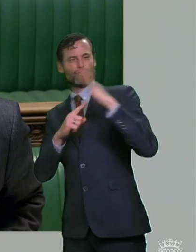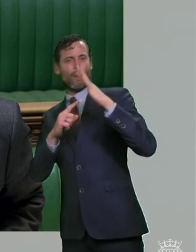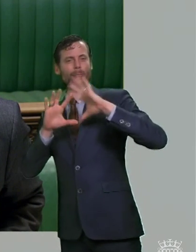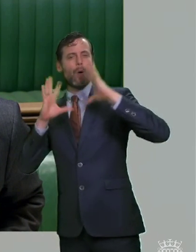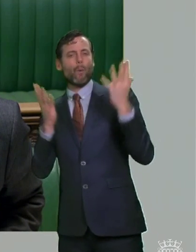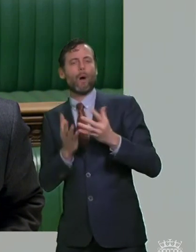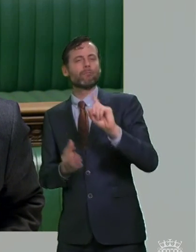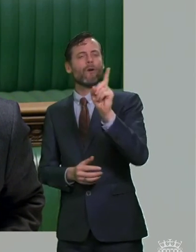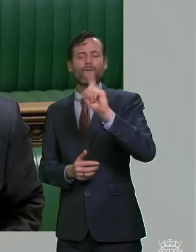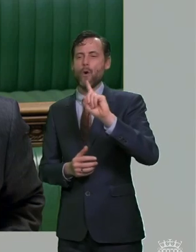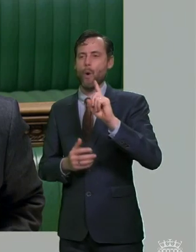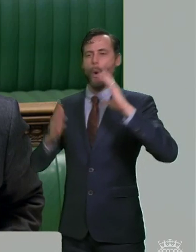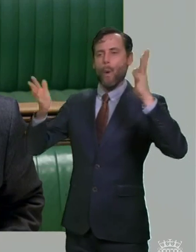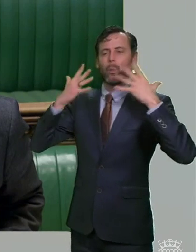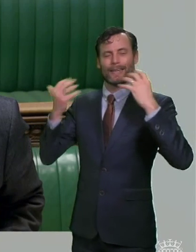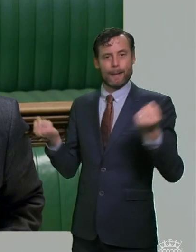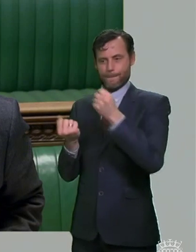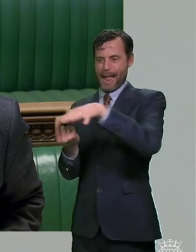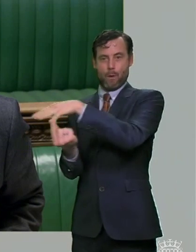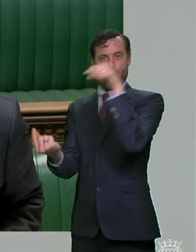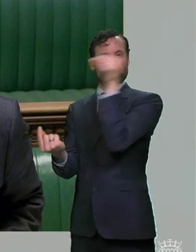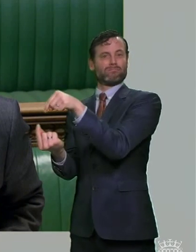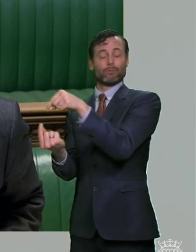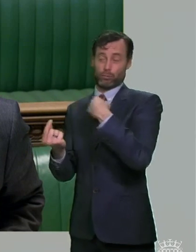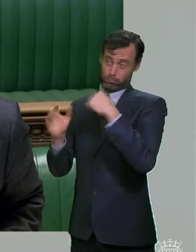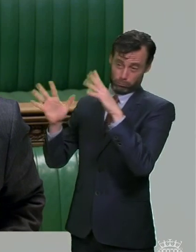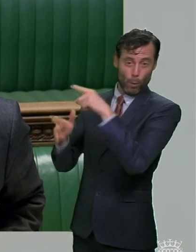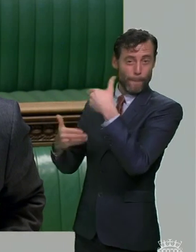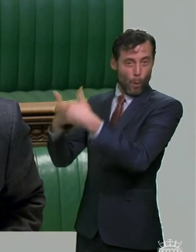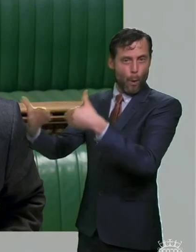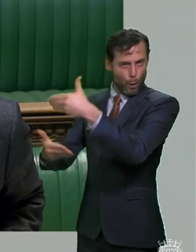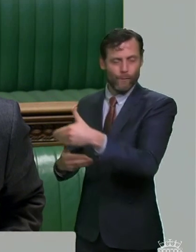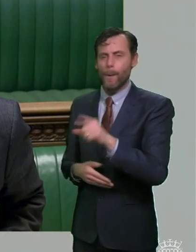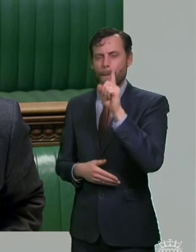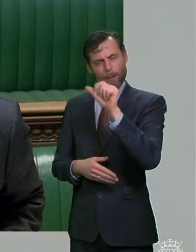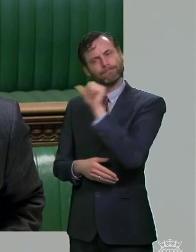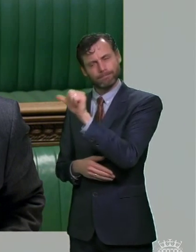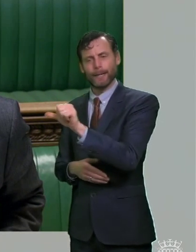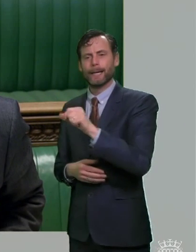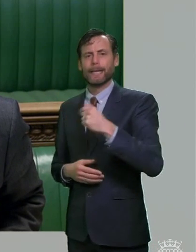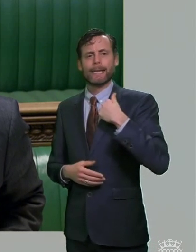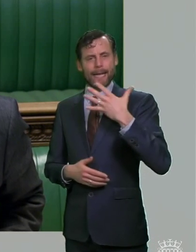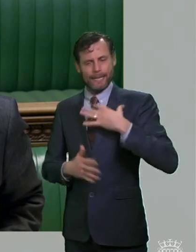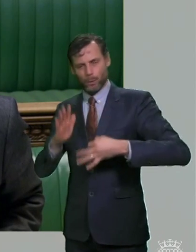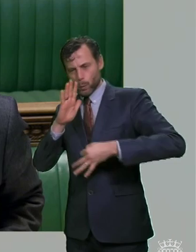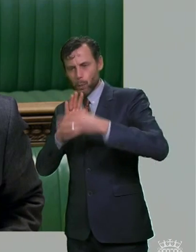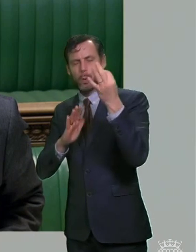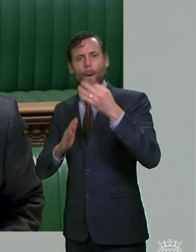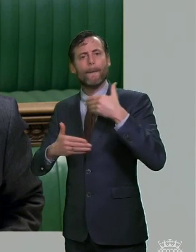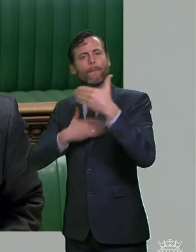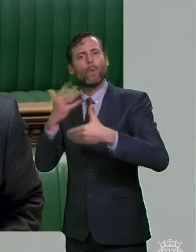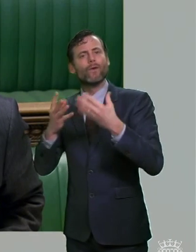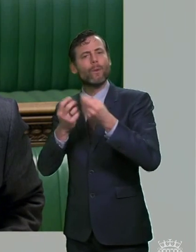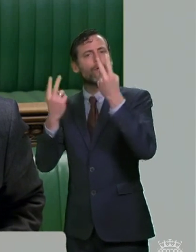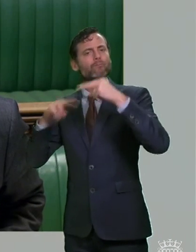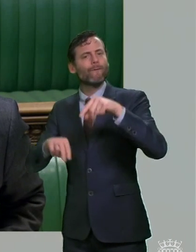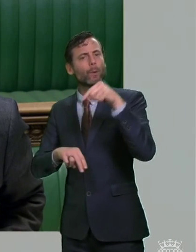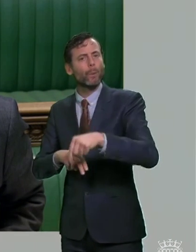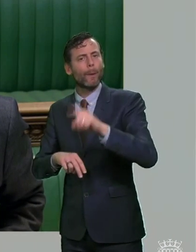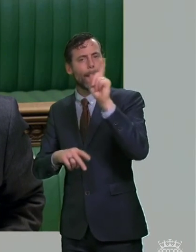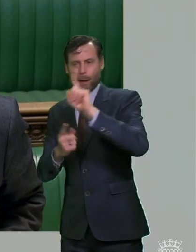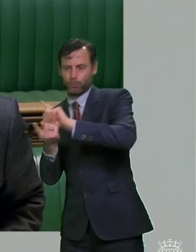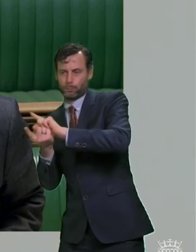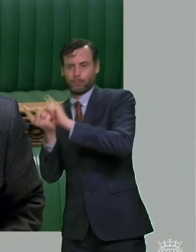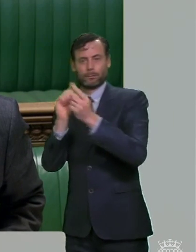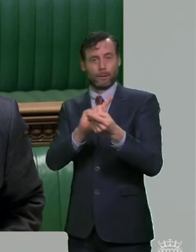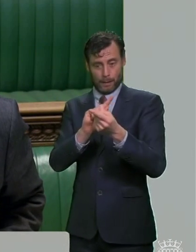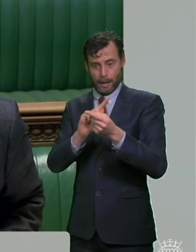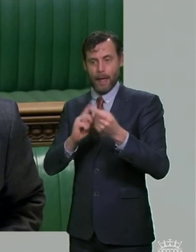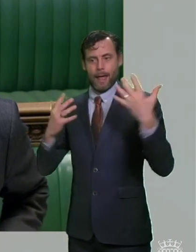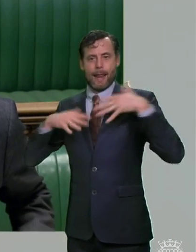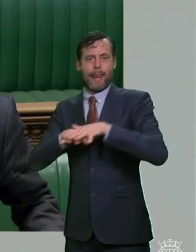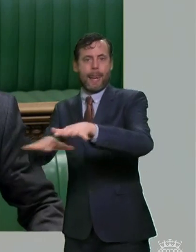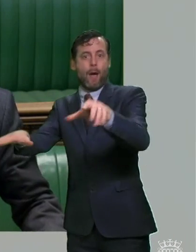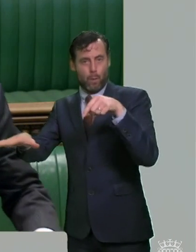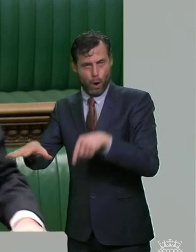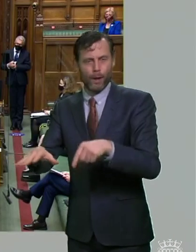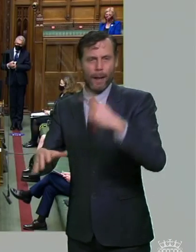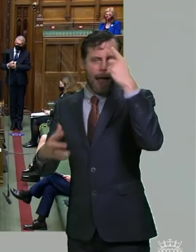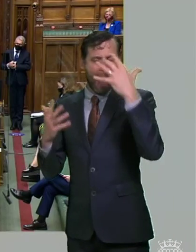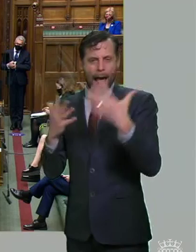I can tell him that we are certainly looking at the issue of the transmission network review and we are developing the necessary regulatory changes.